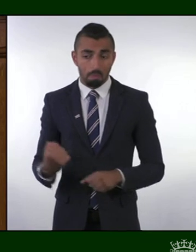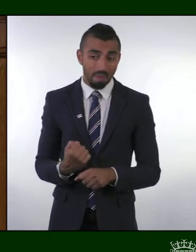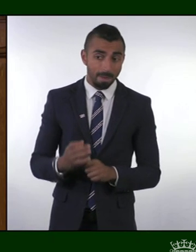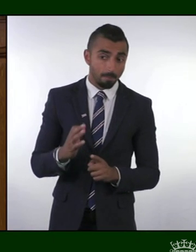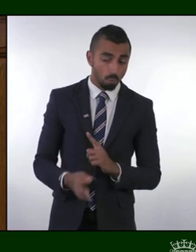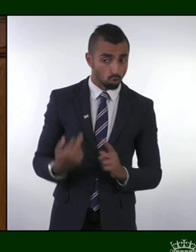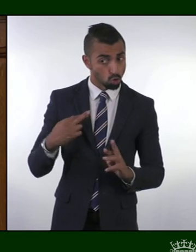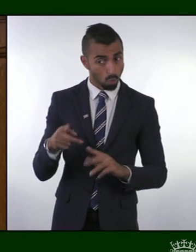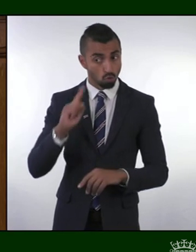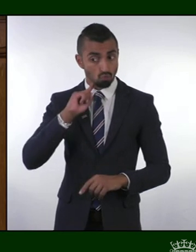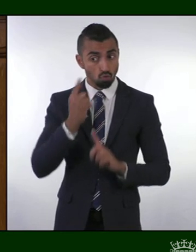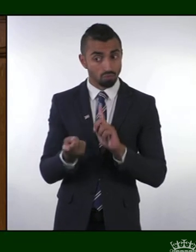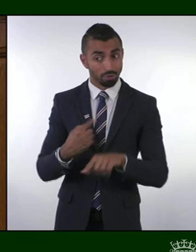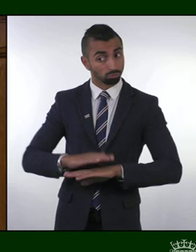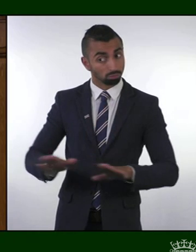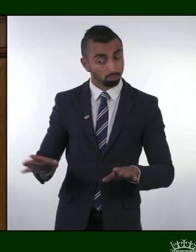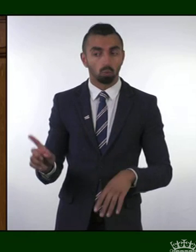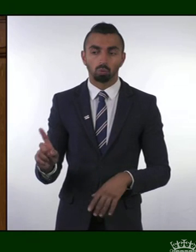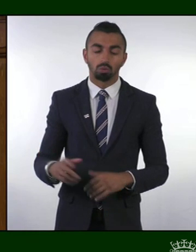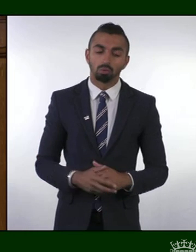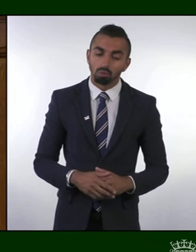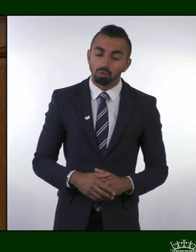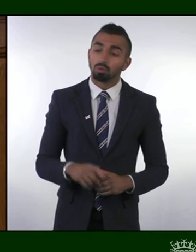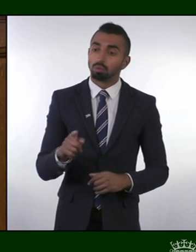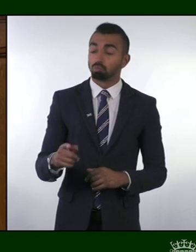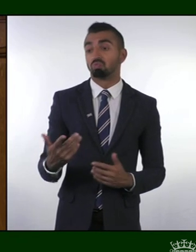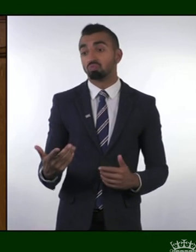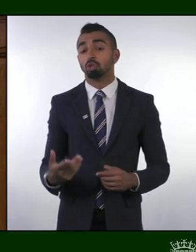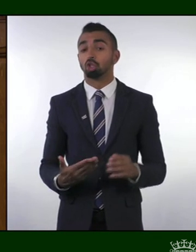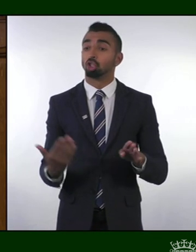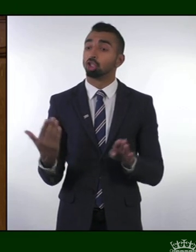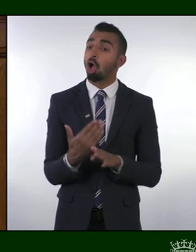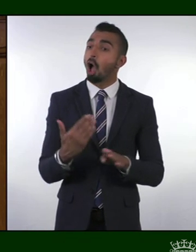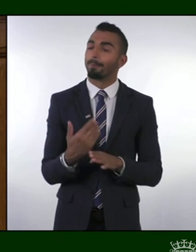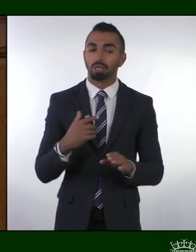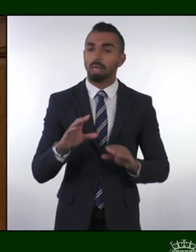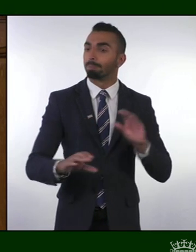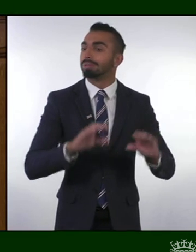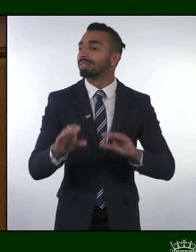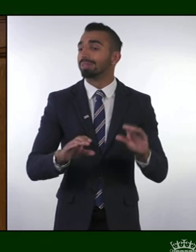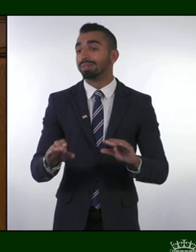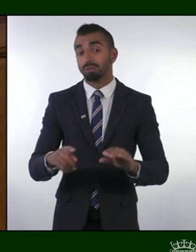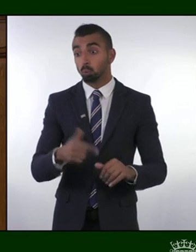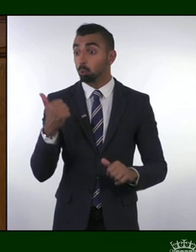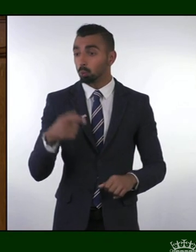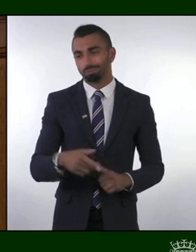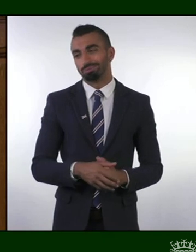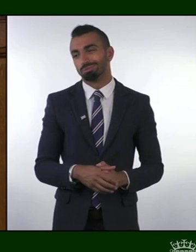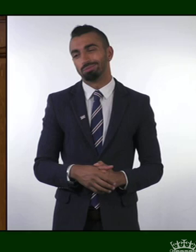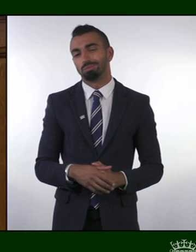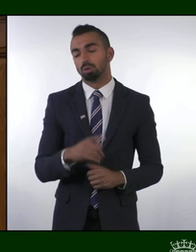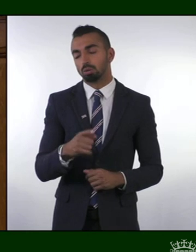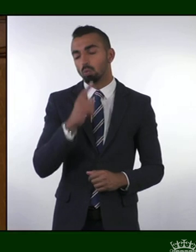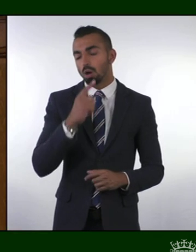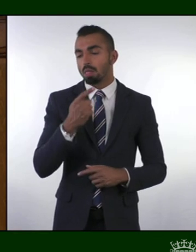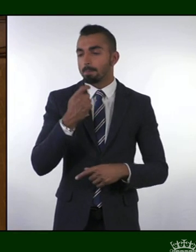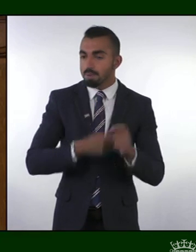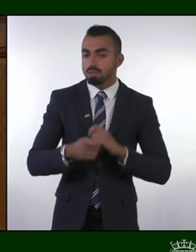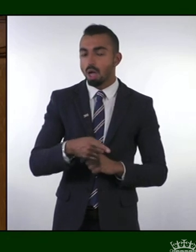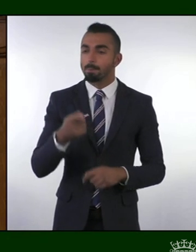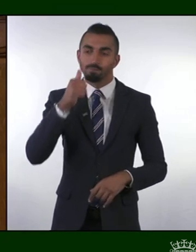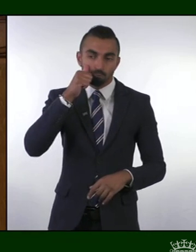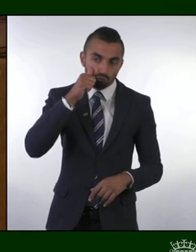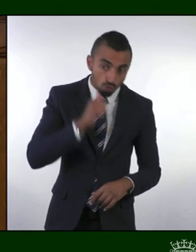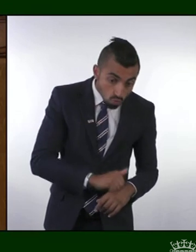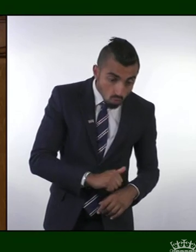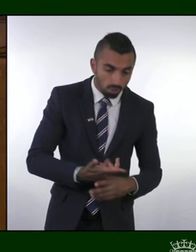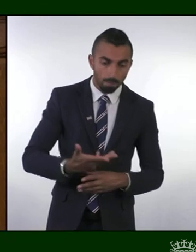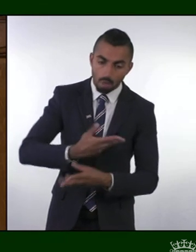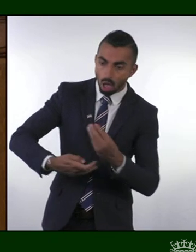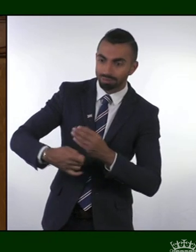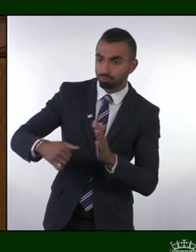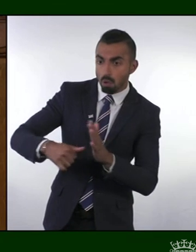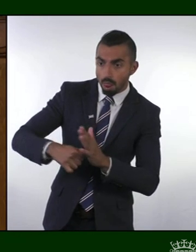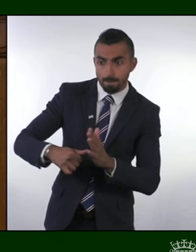There are no good, long-term subsidised jobs. As we saw with the new Labour make-work jobs and with furlough, sooner or later they are subject to fraud and market distortion.